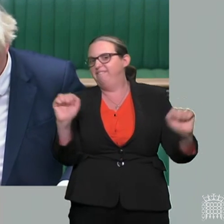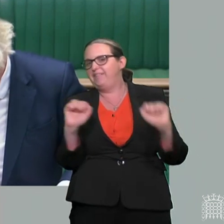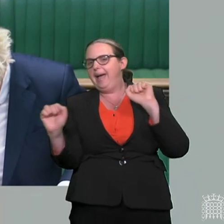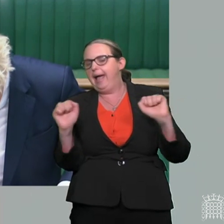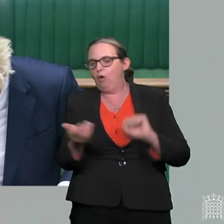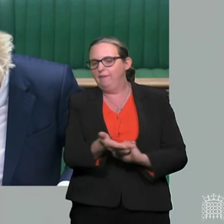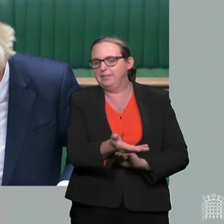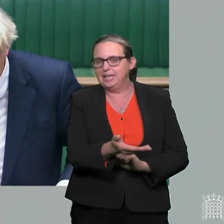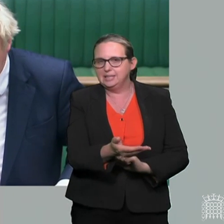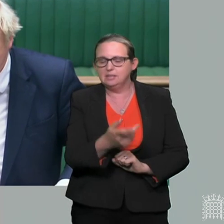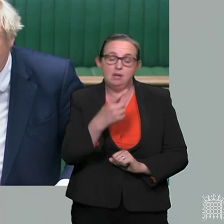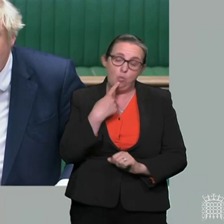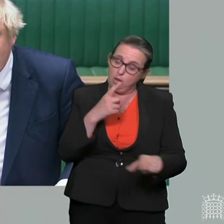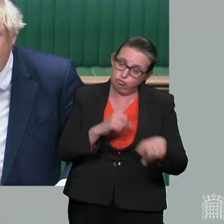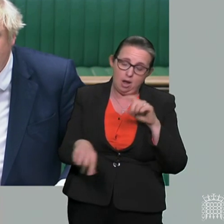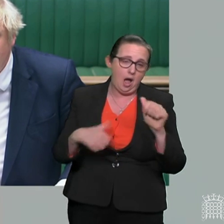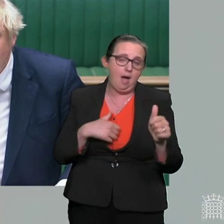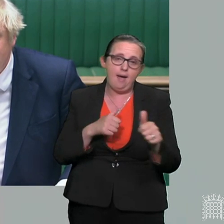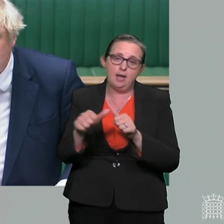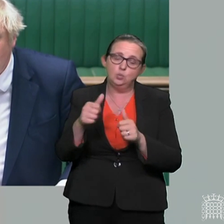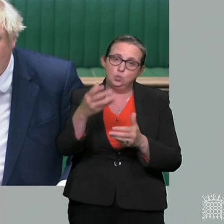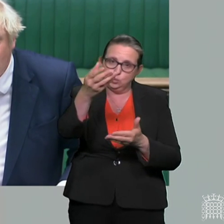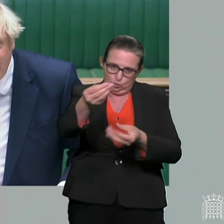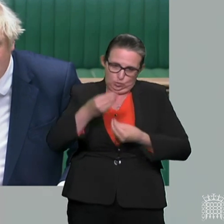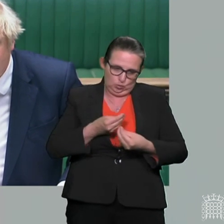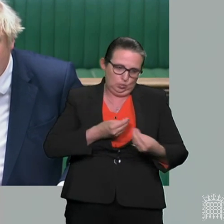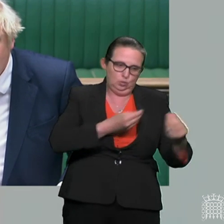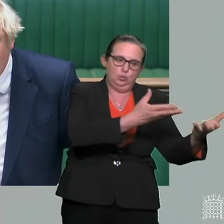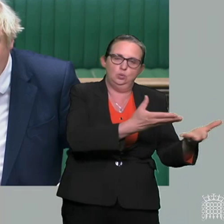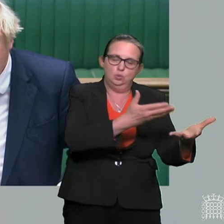I will do what I can to pass her message along.